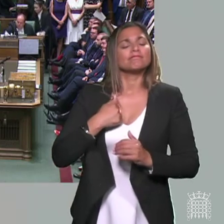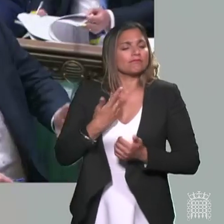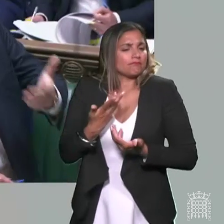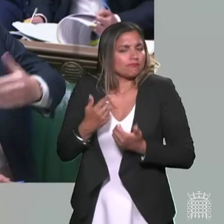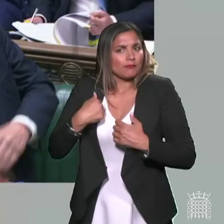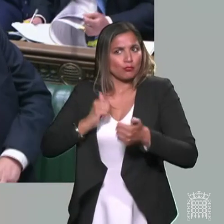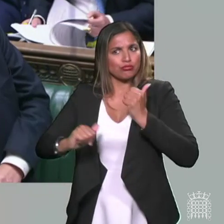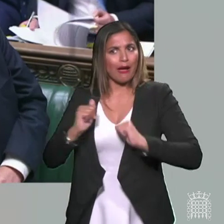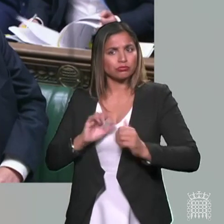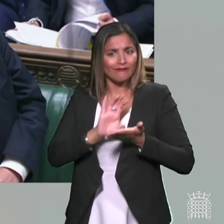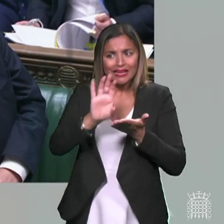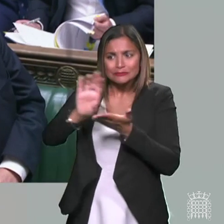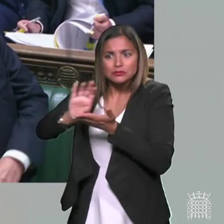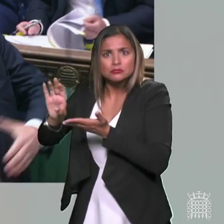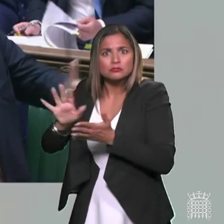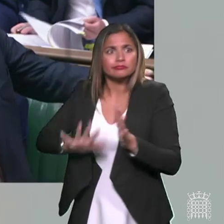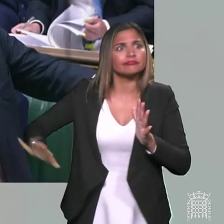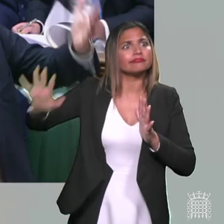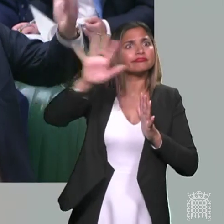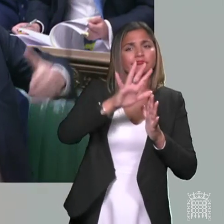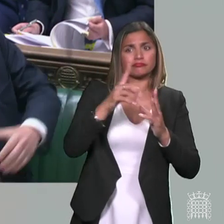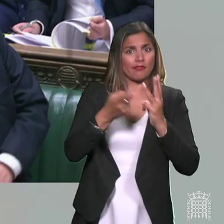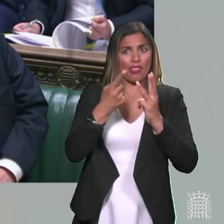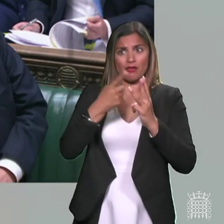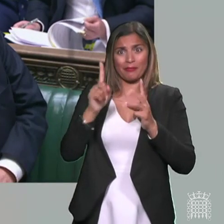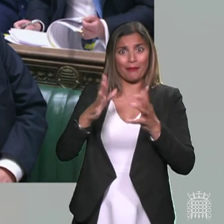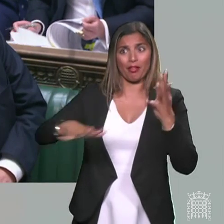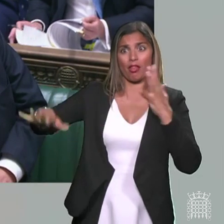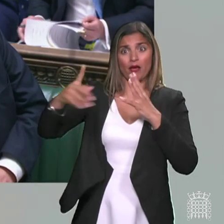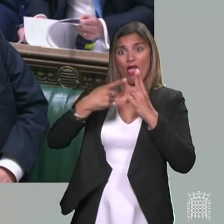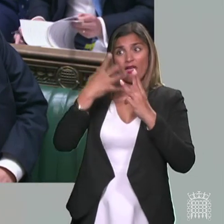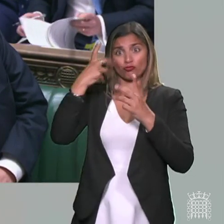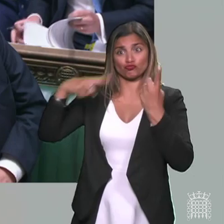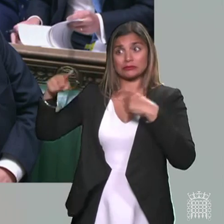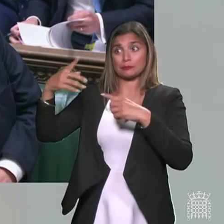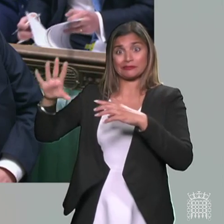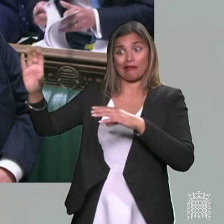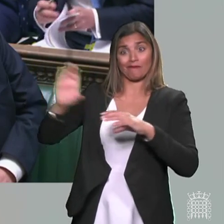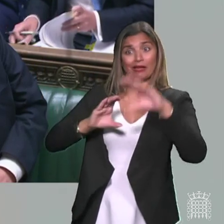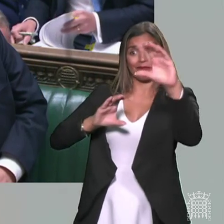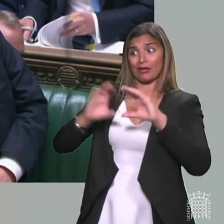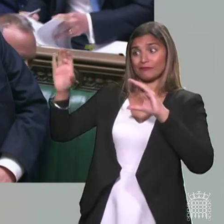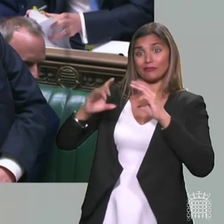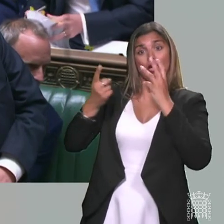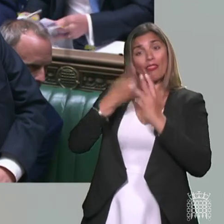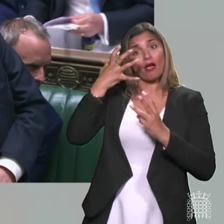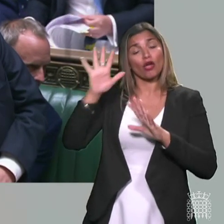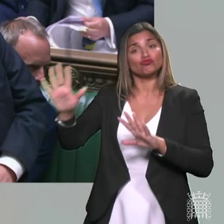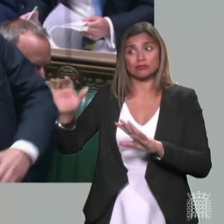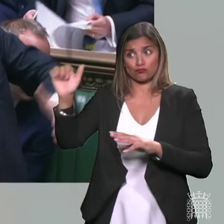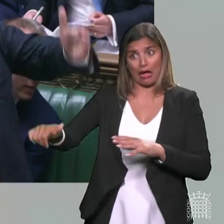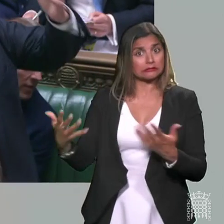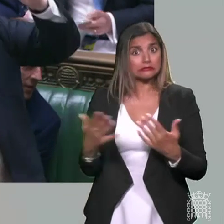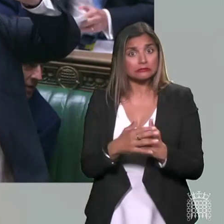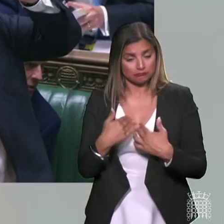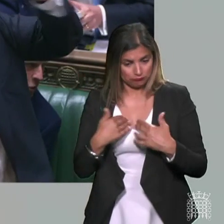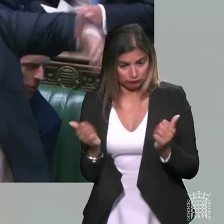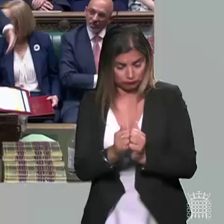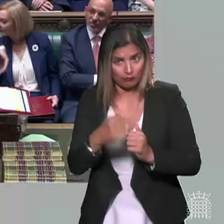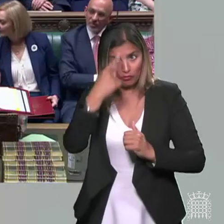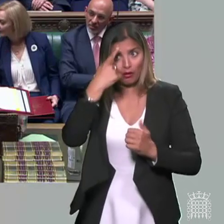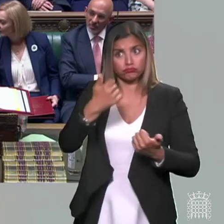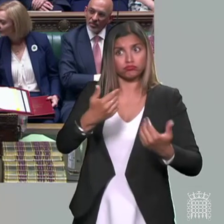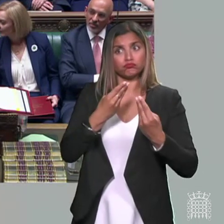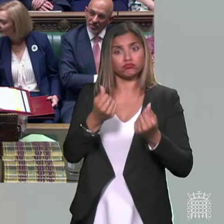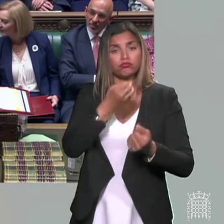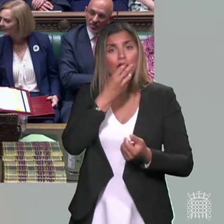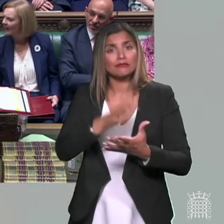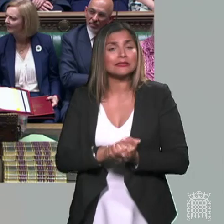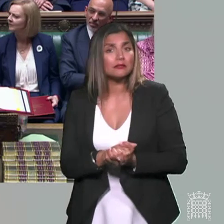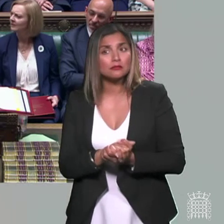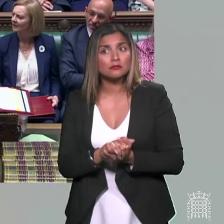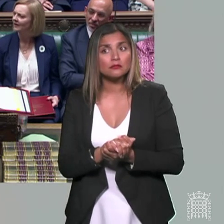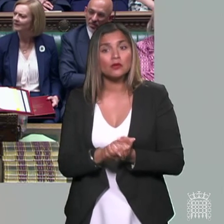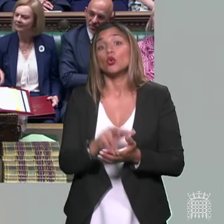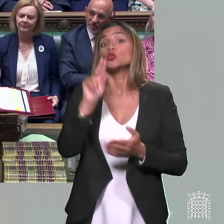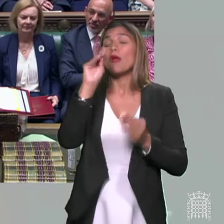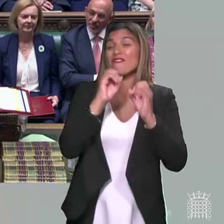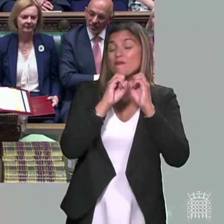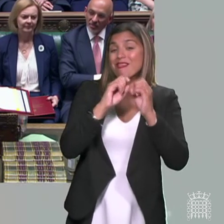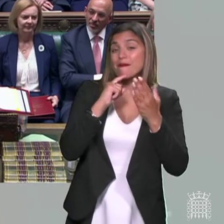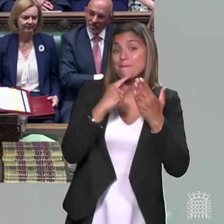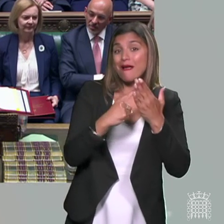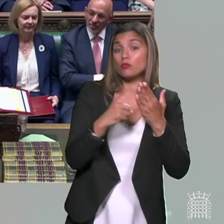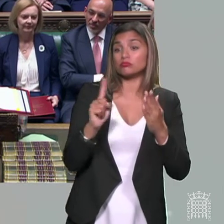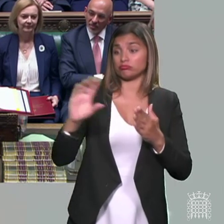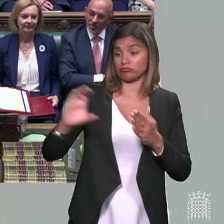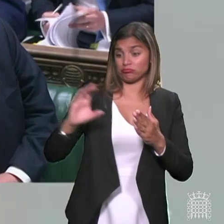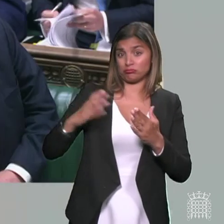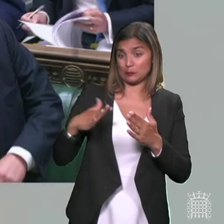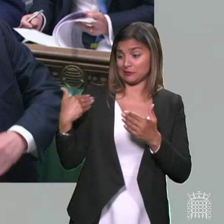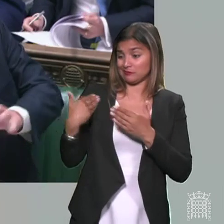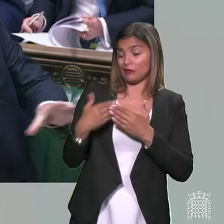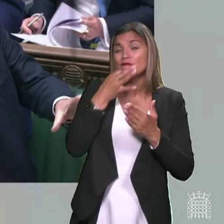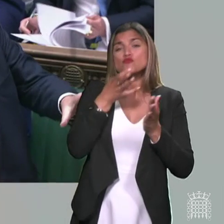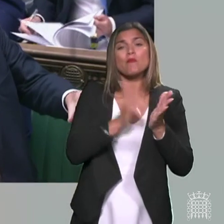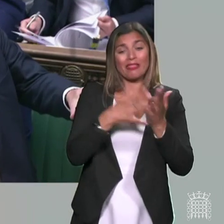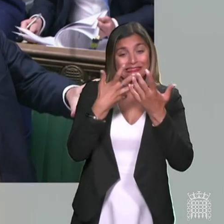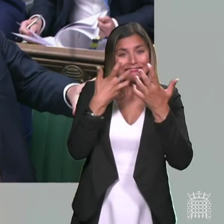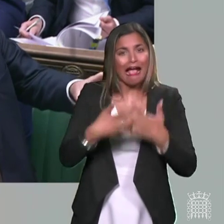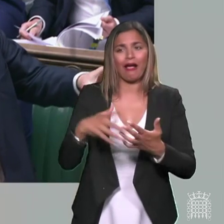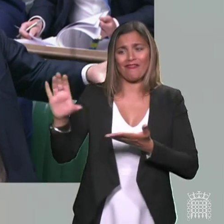The right honourable and learned Gentleman talks about people from offshore investing in the UK, and I am absolutely thrilled to see we have had £12 billion of tech investment alone coming in over the last couple of months.